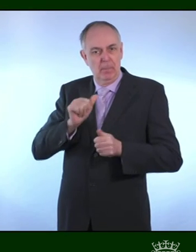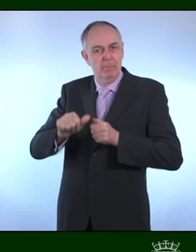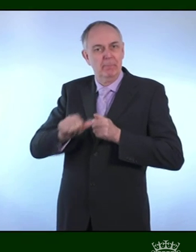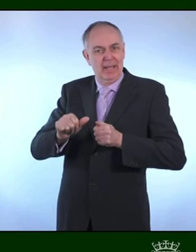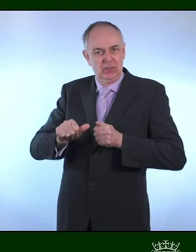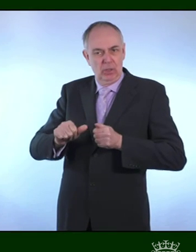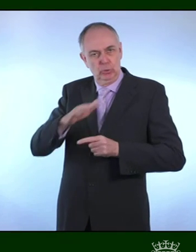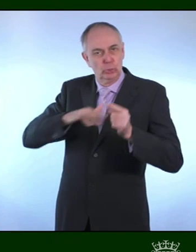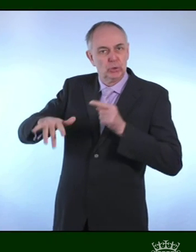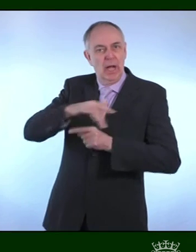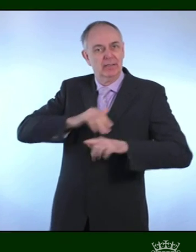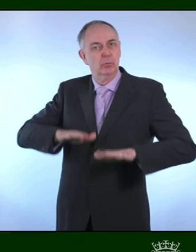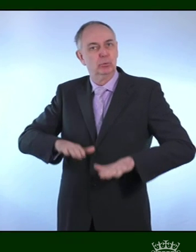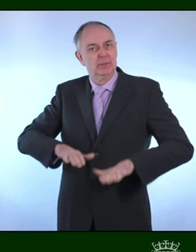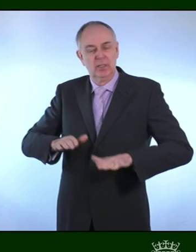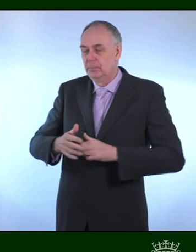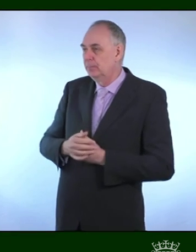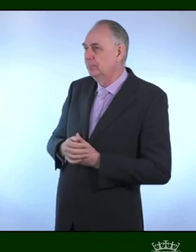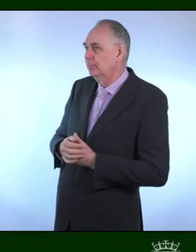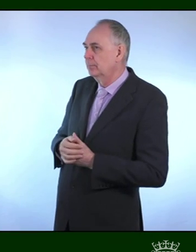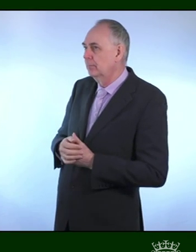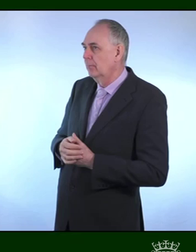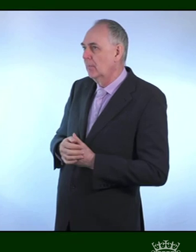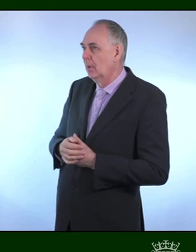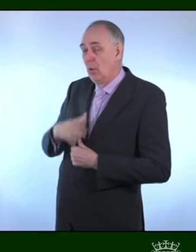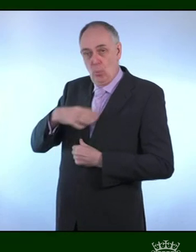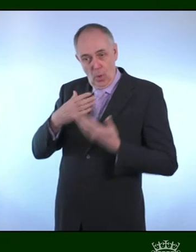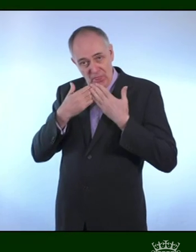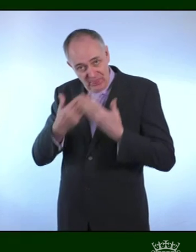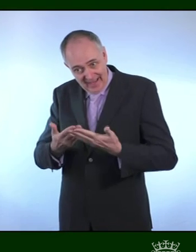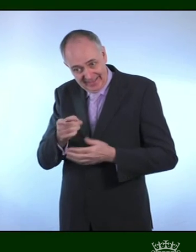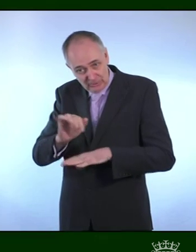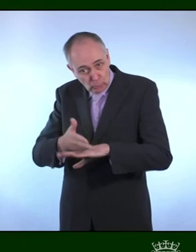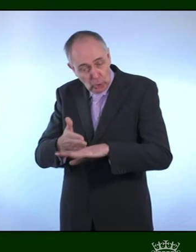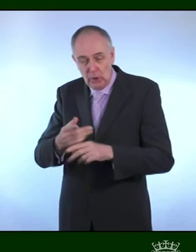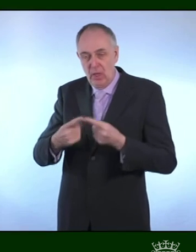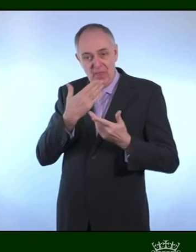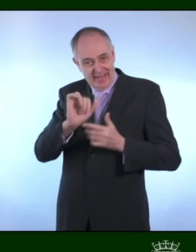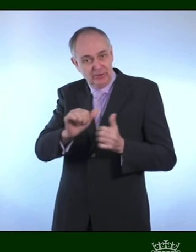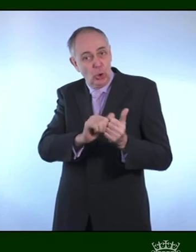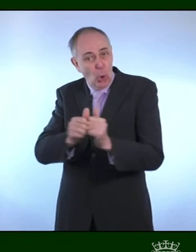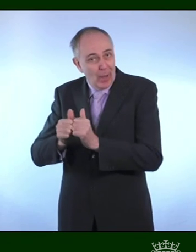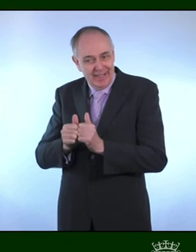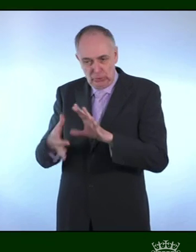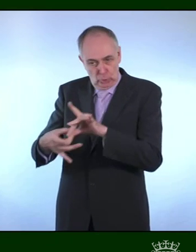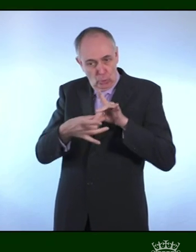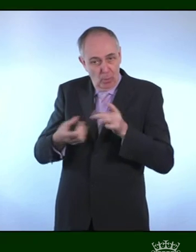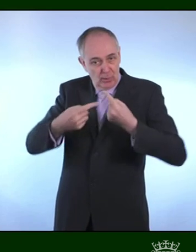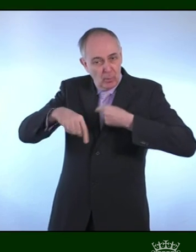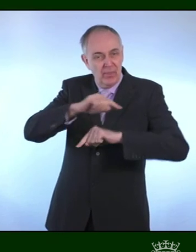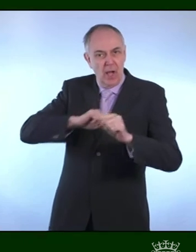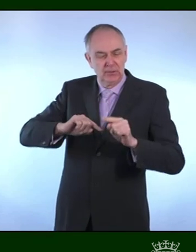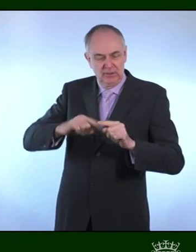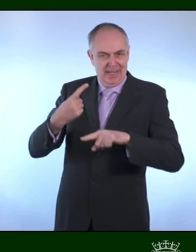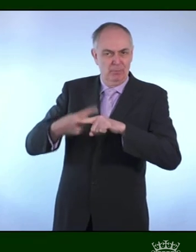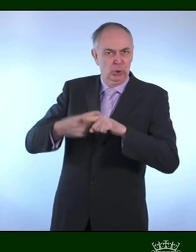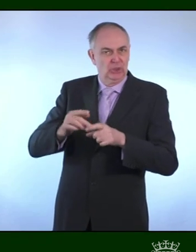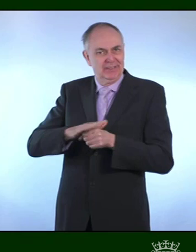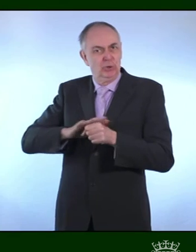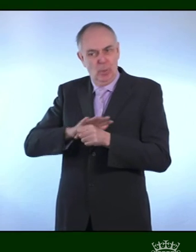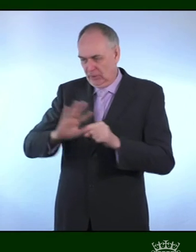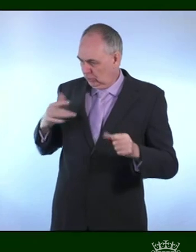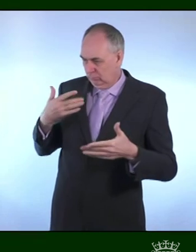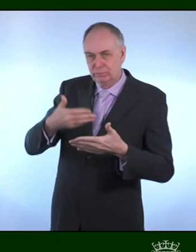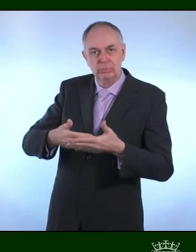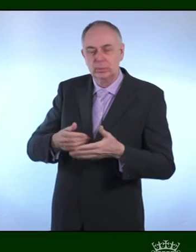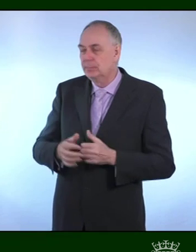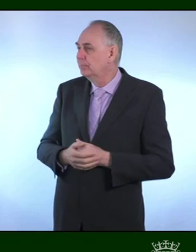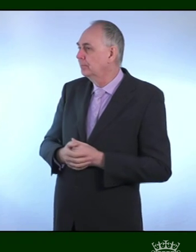I pay particular tribute and thanks to him and all his colleagues for their co-operation in the current emergency as far as possible across party lines.